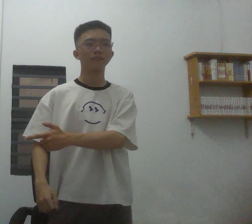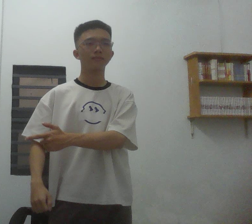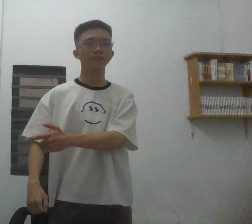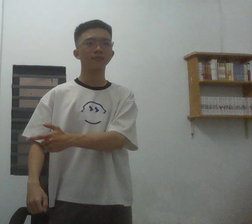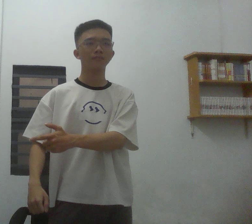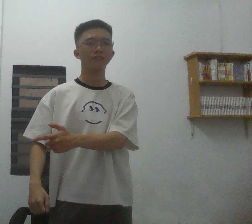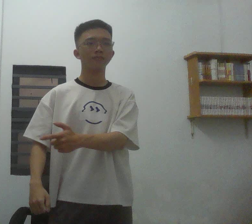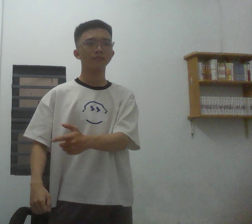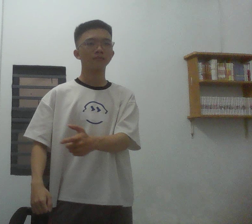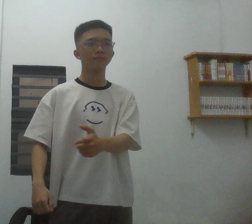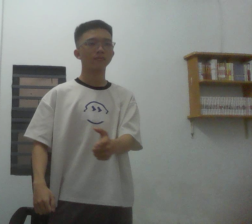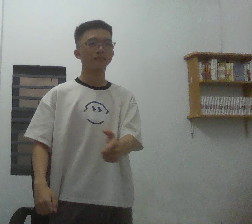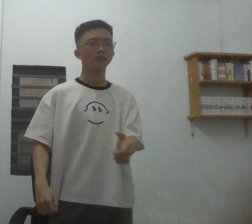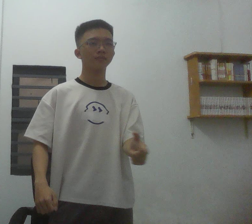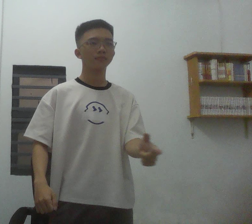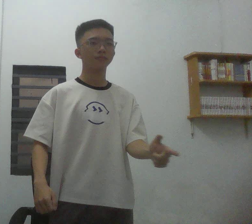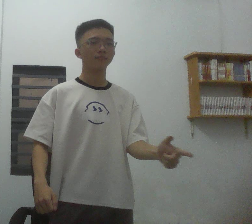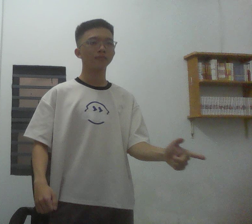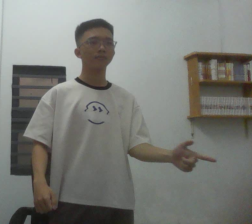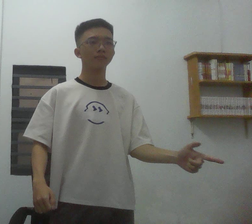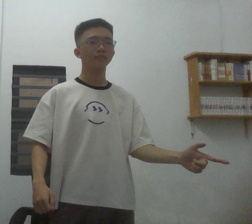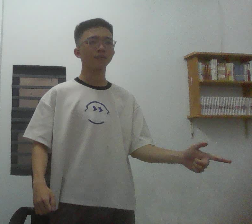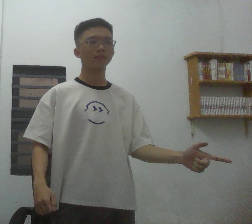cac ban